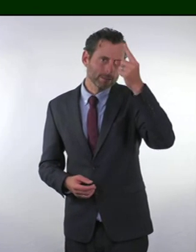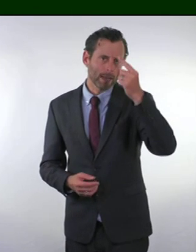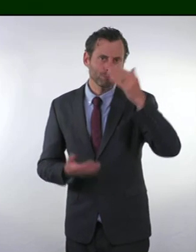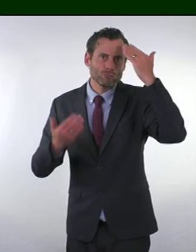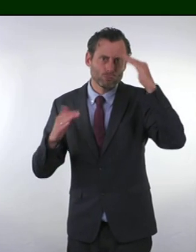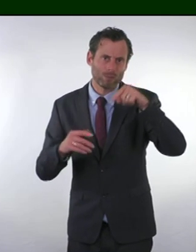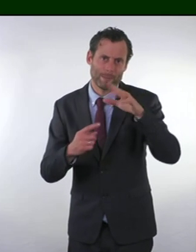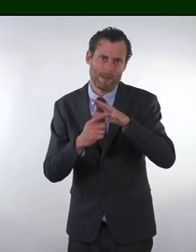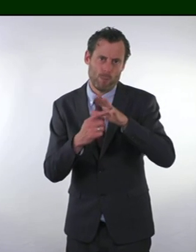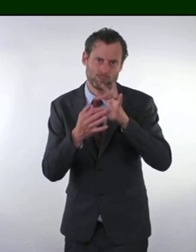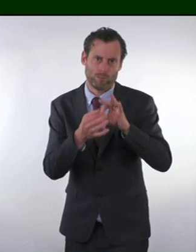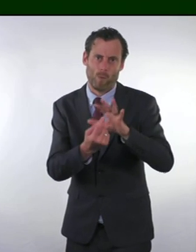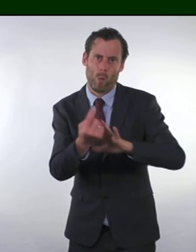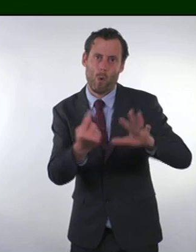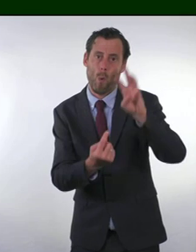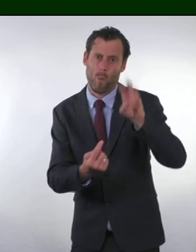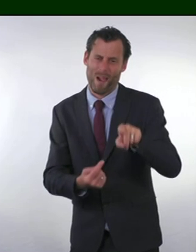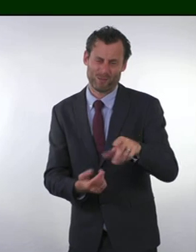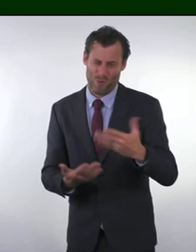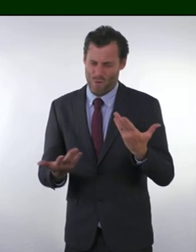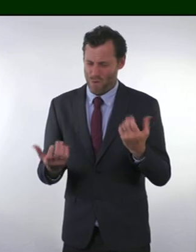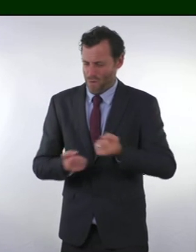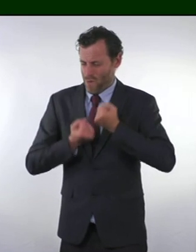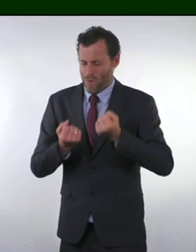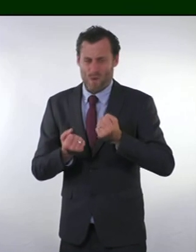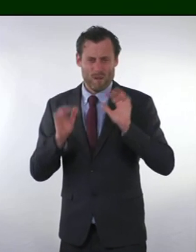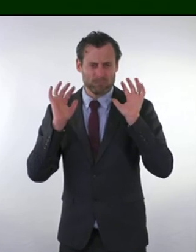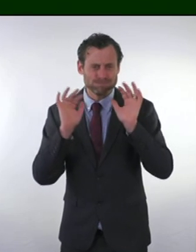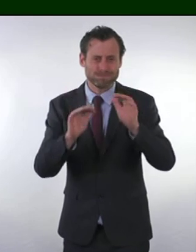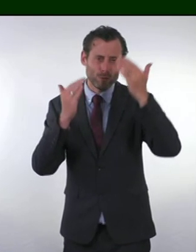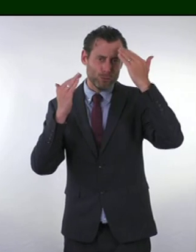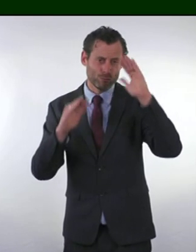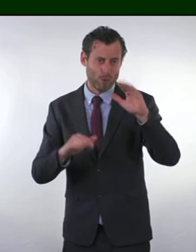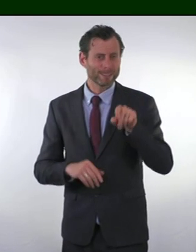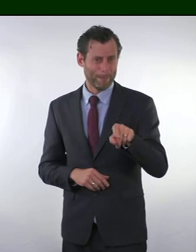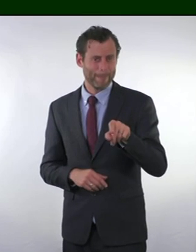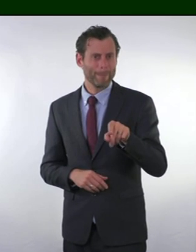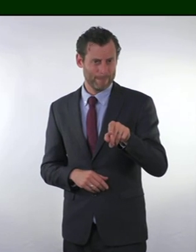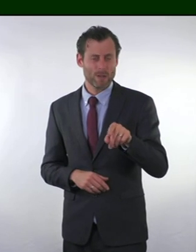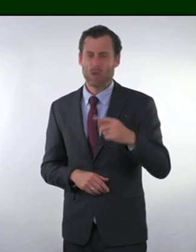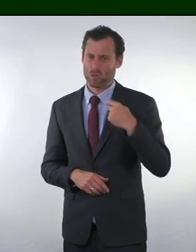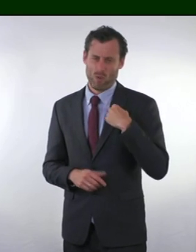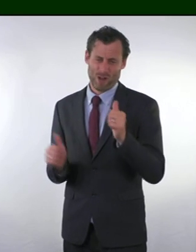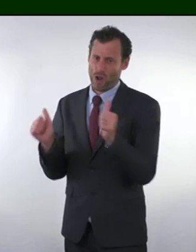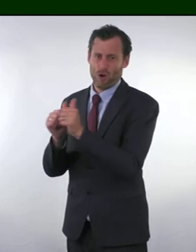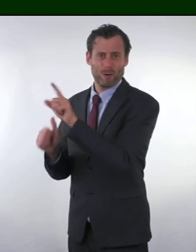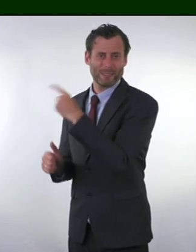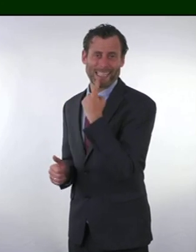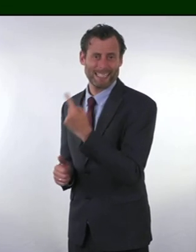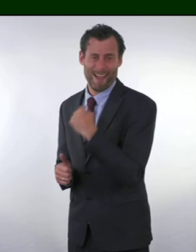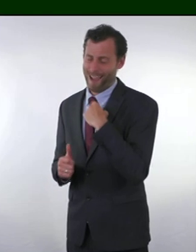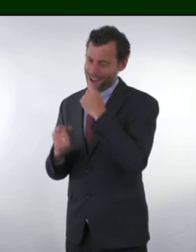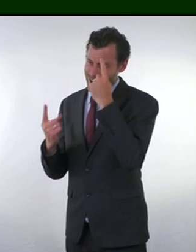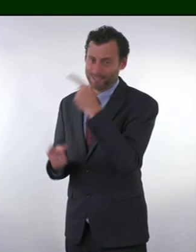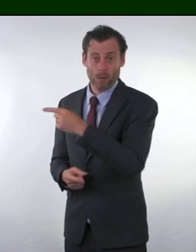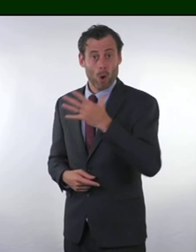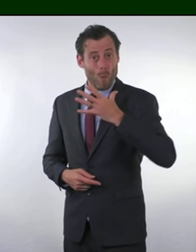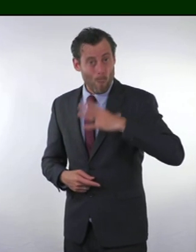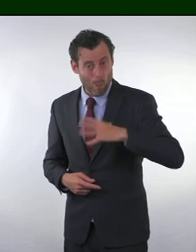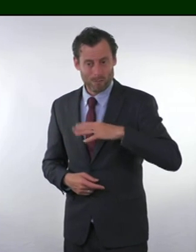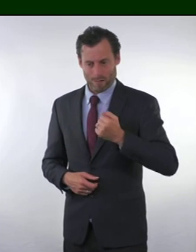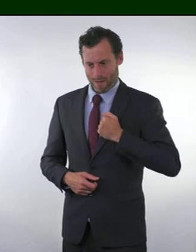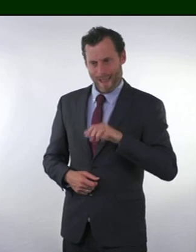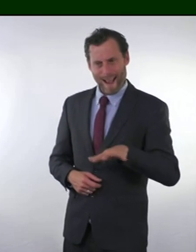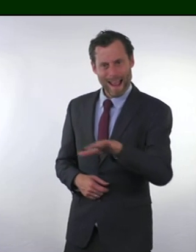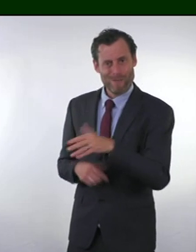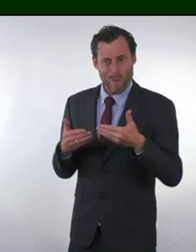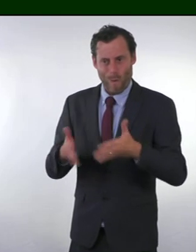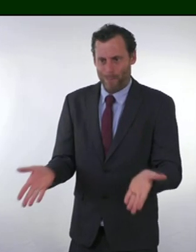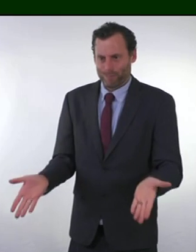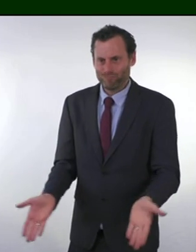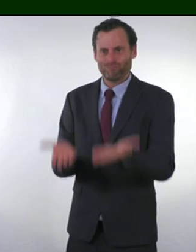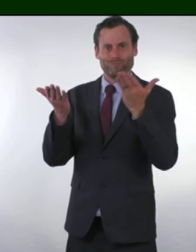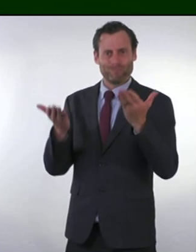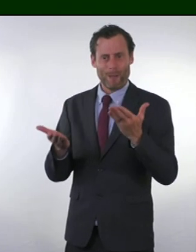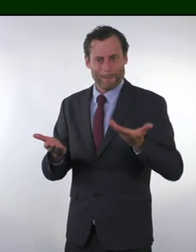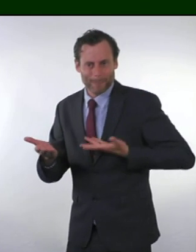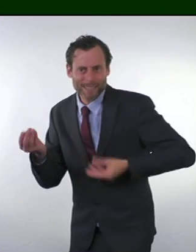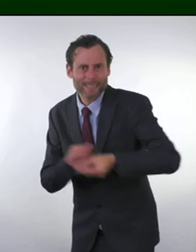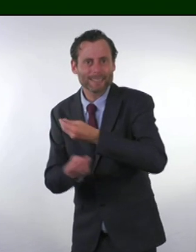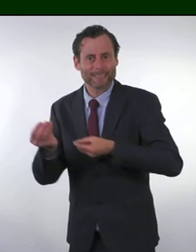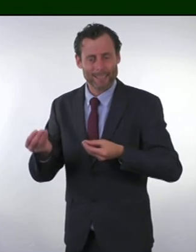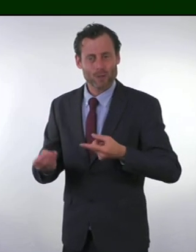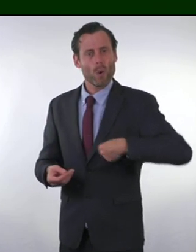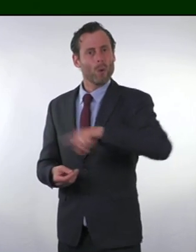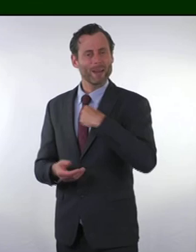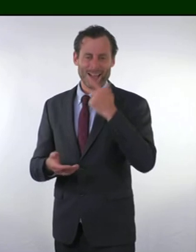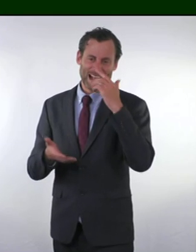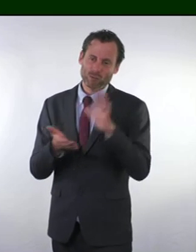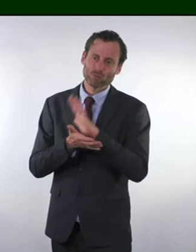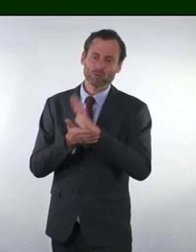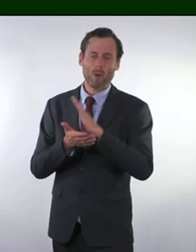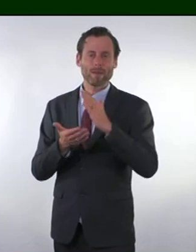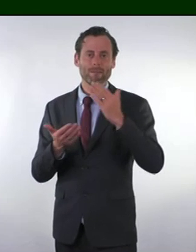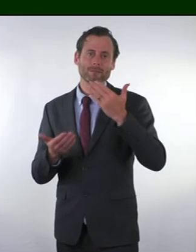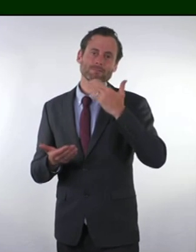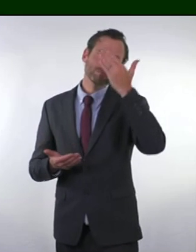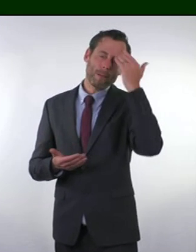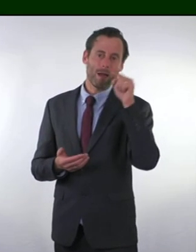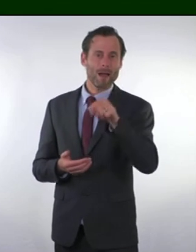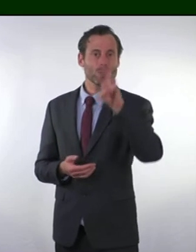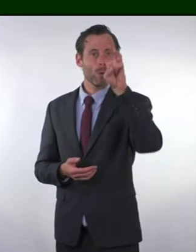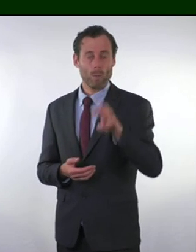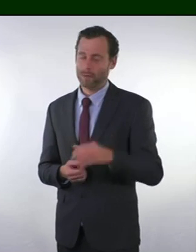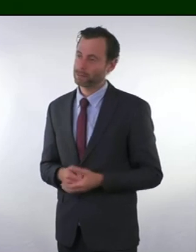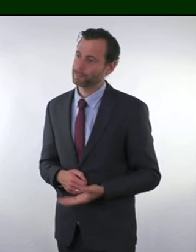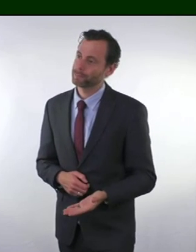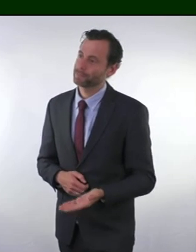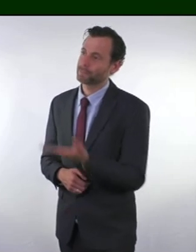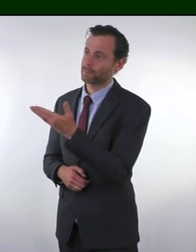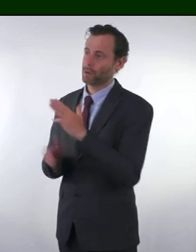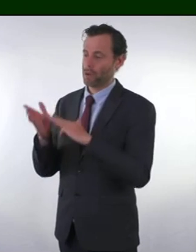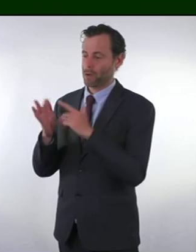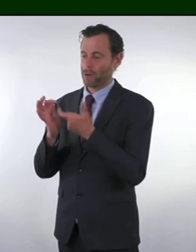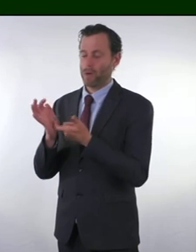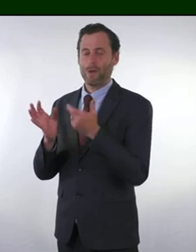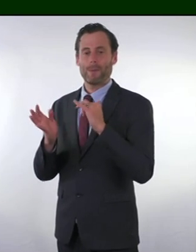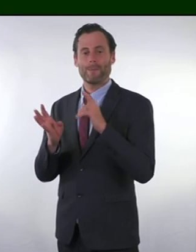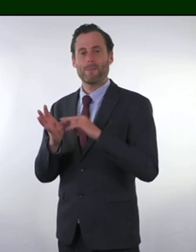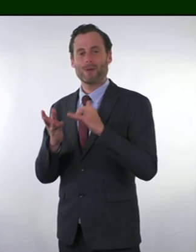In fact, it may well be more reliant on tourism than any other part of the UK, from memory, so I fully understand and sympathise with his desire to get his local tourism businesses open, ready for business and ready to ensure that we can all enjoy the summer safely in Wales.